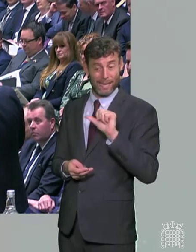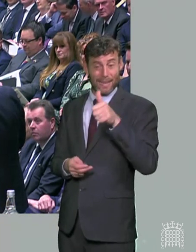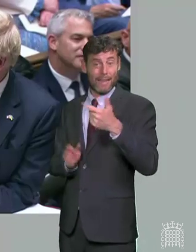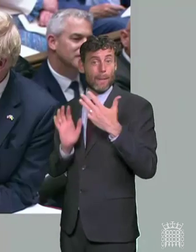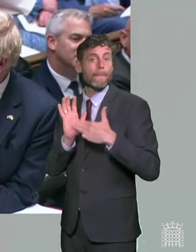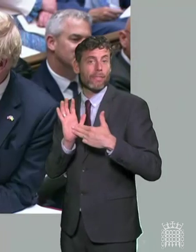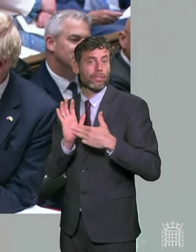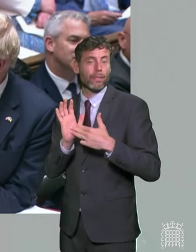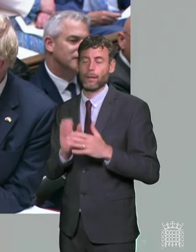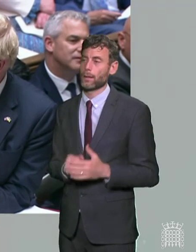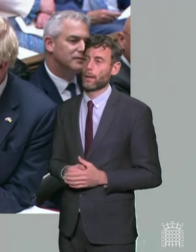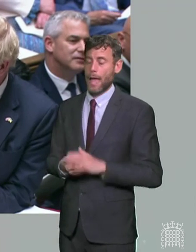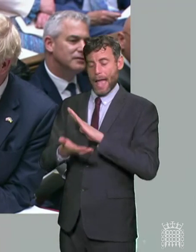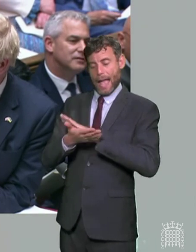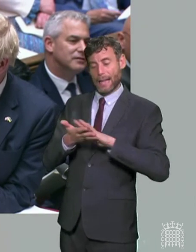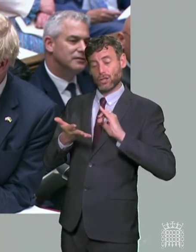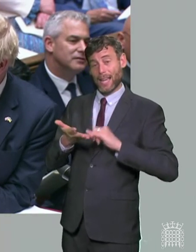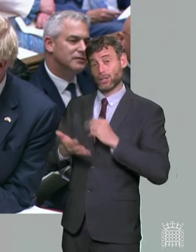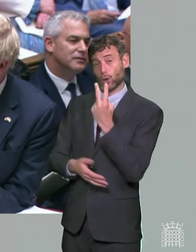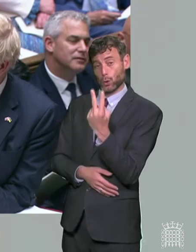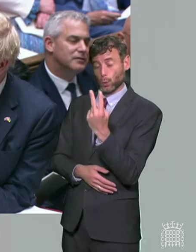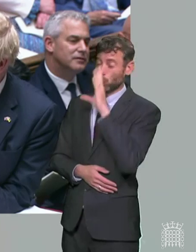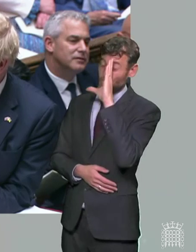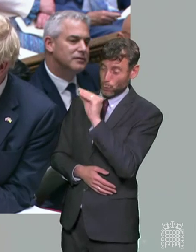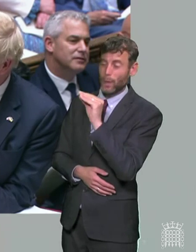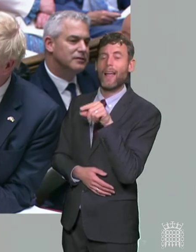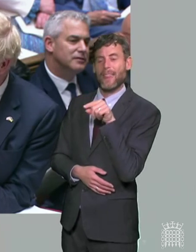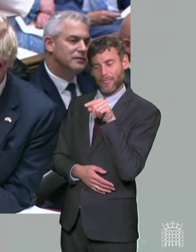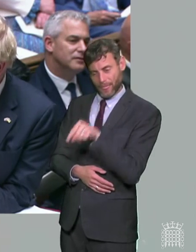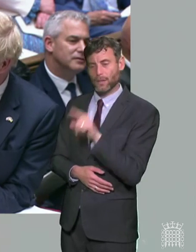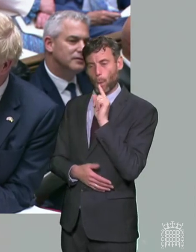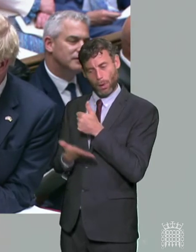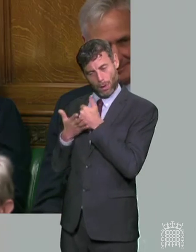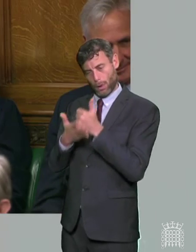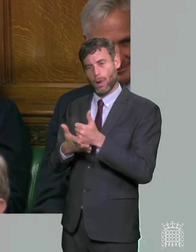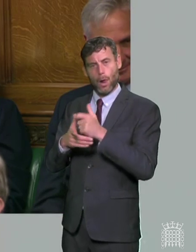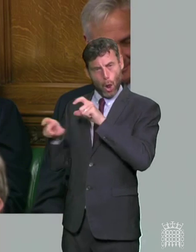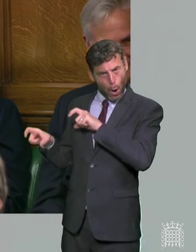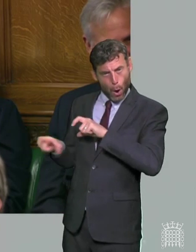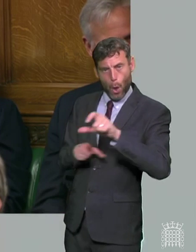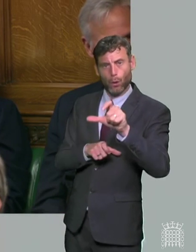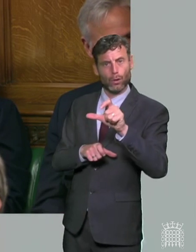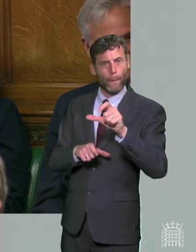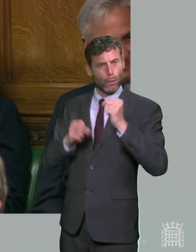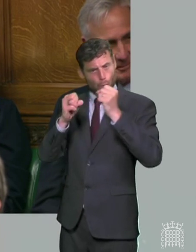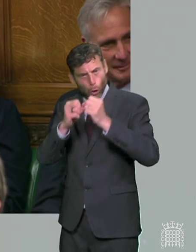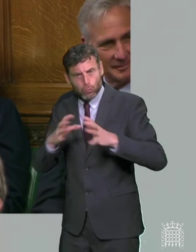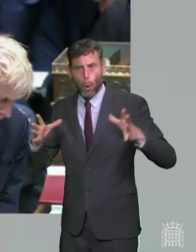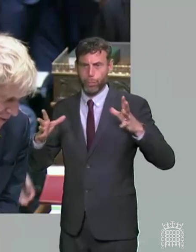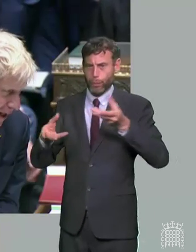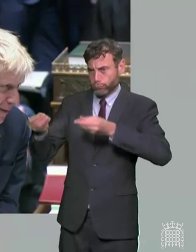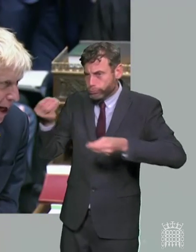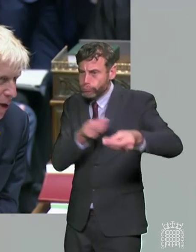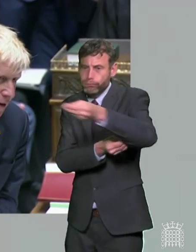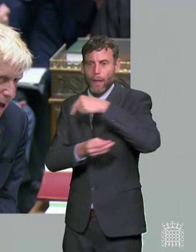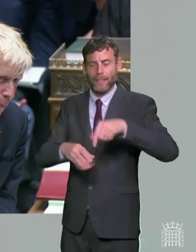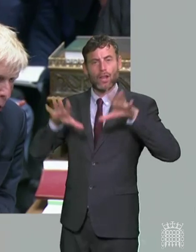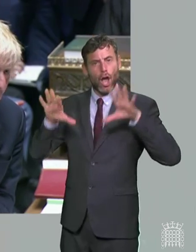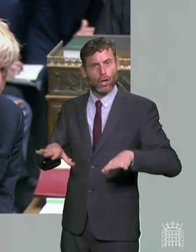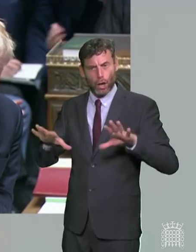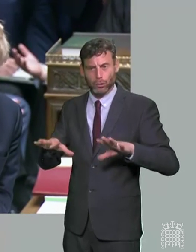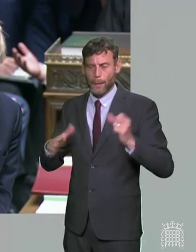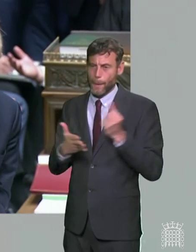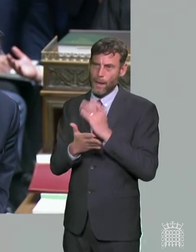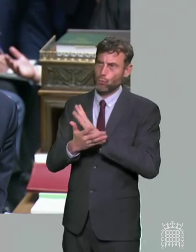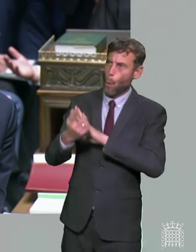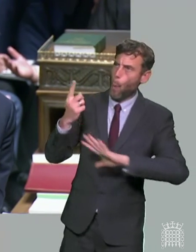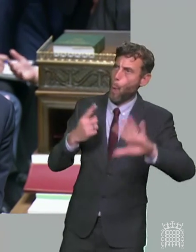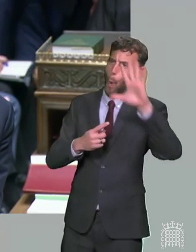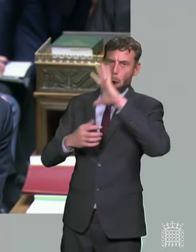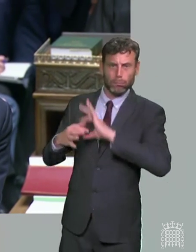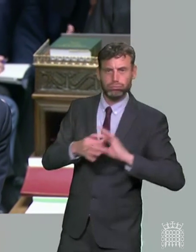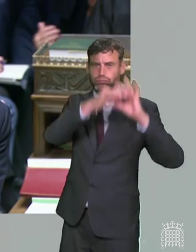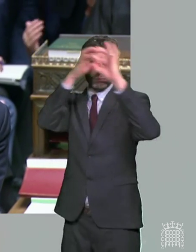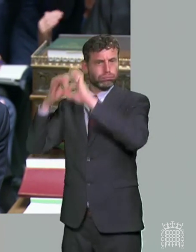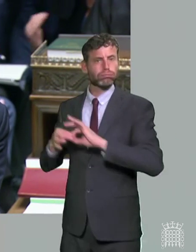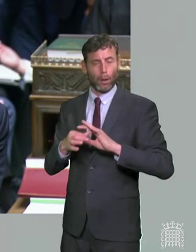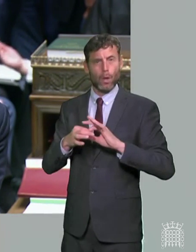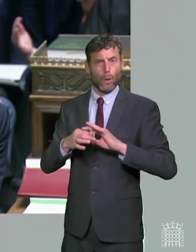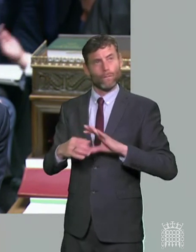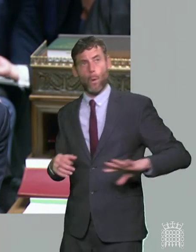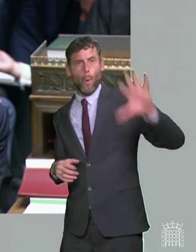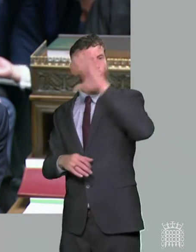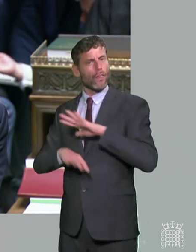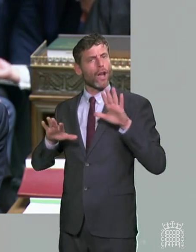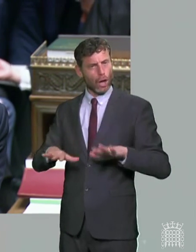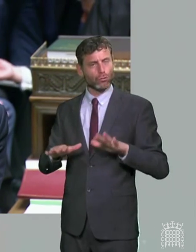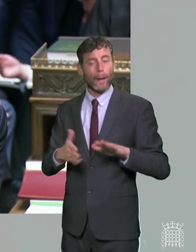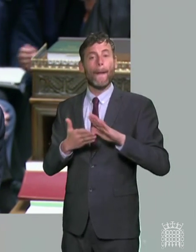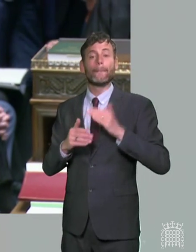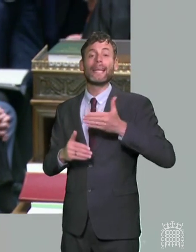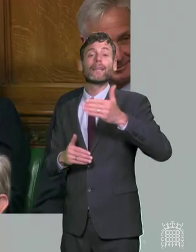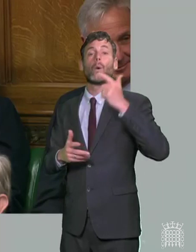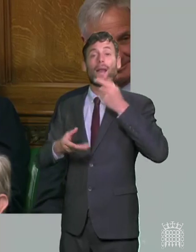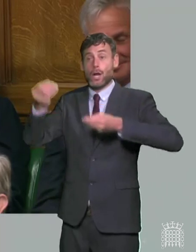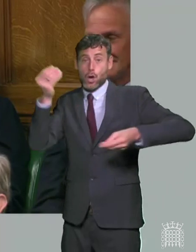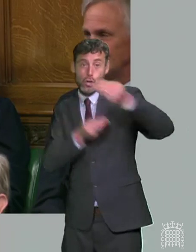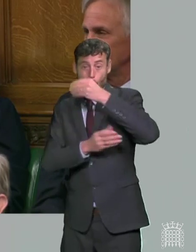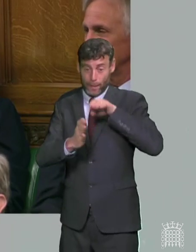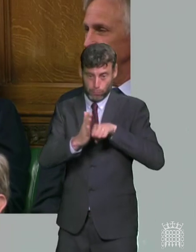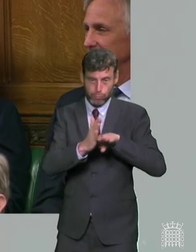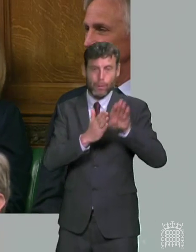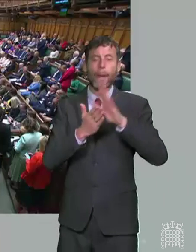As for HS2, it will deliver long-term growth and prosperity for the whole country, unite and level up, deliver more revenues and put us in a better position to cut taxes in future.